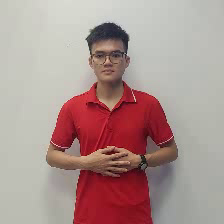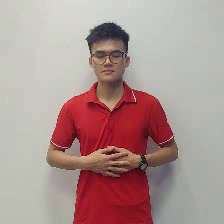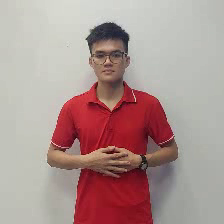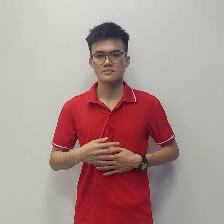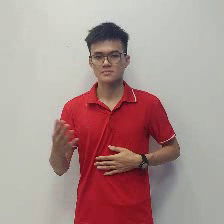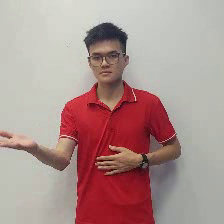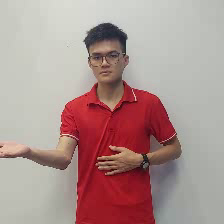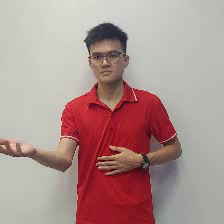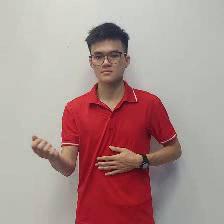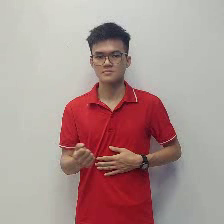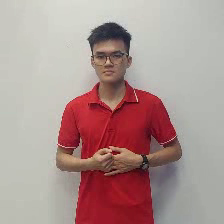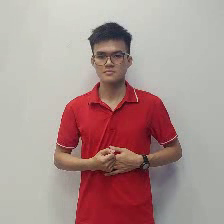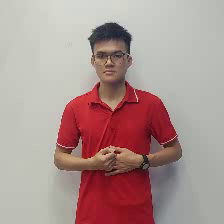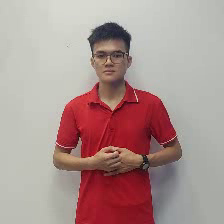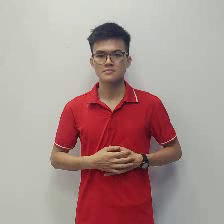Sử dụng